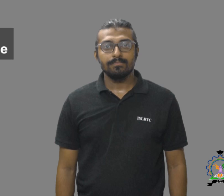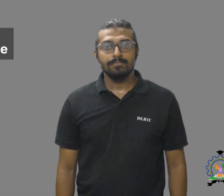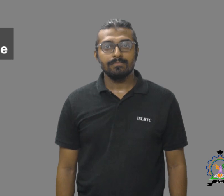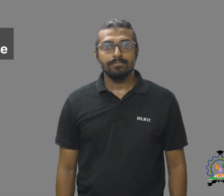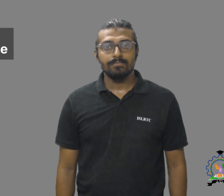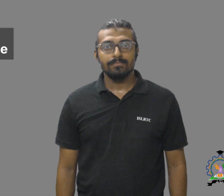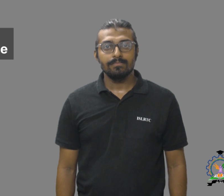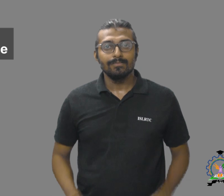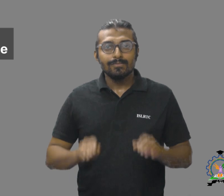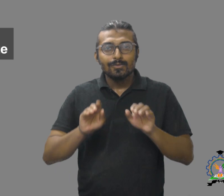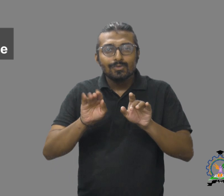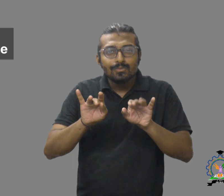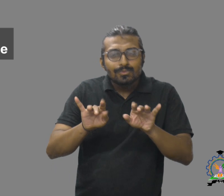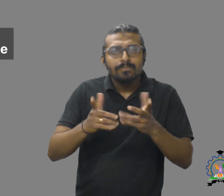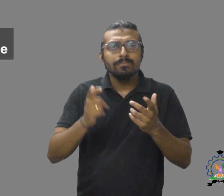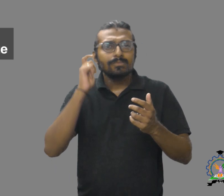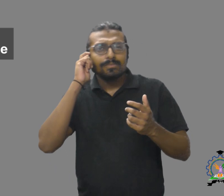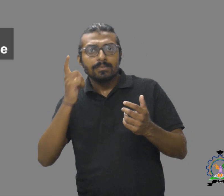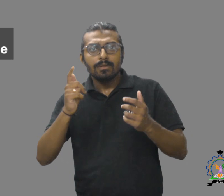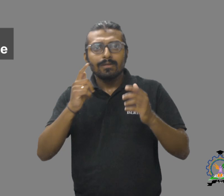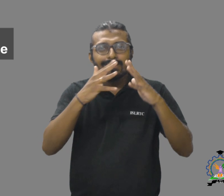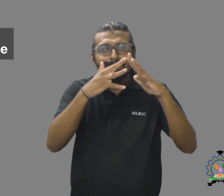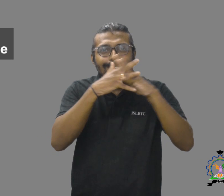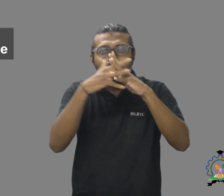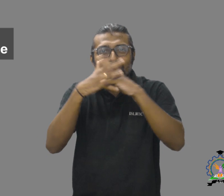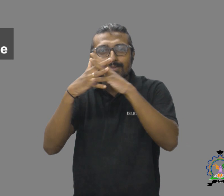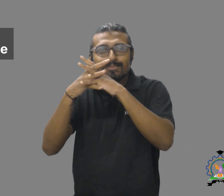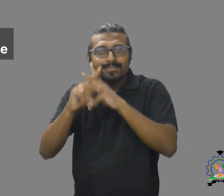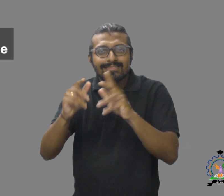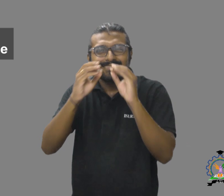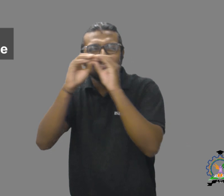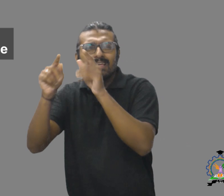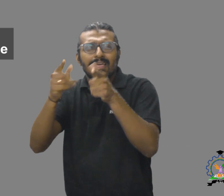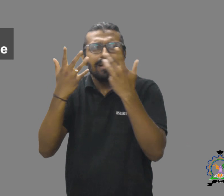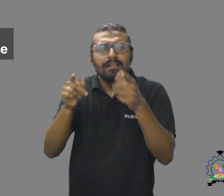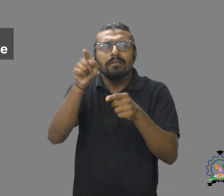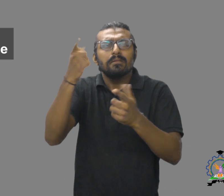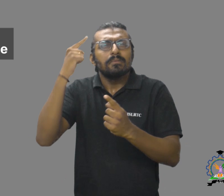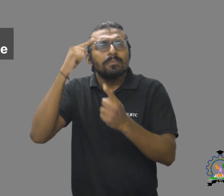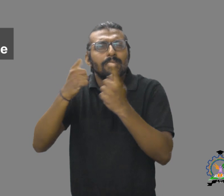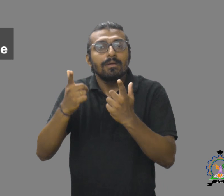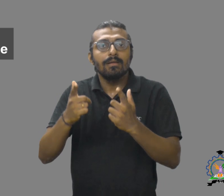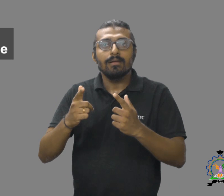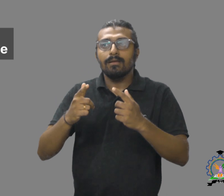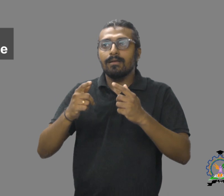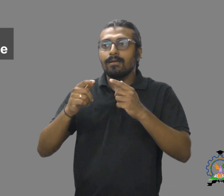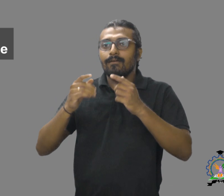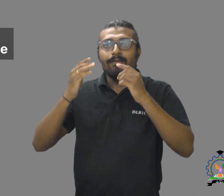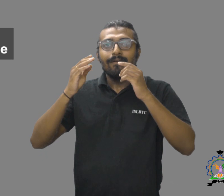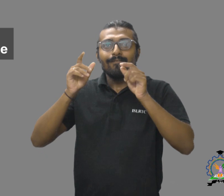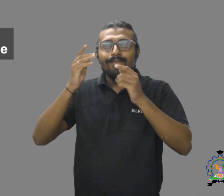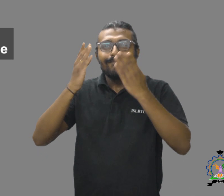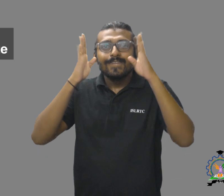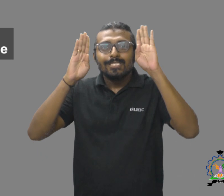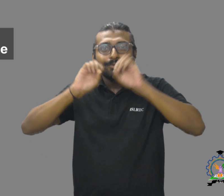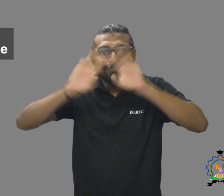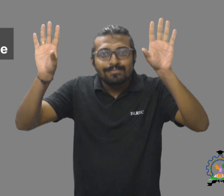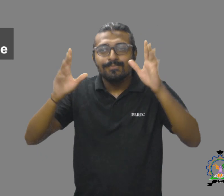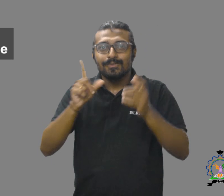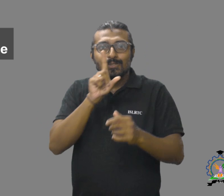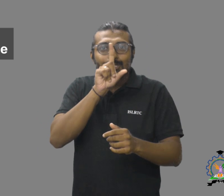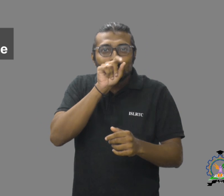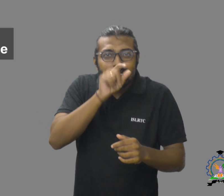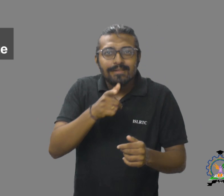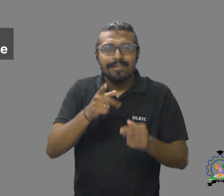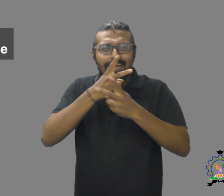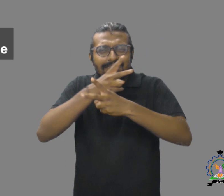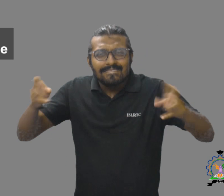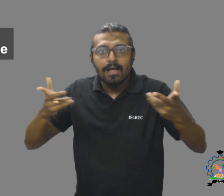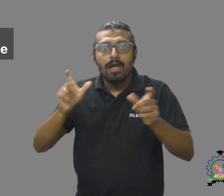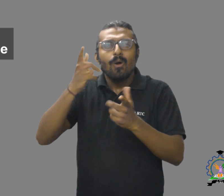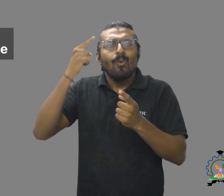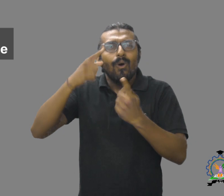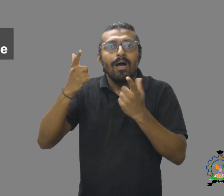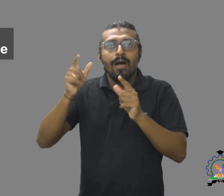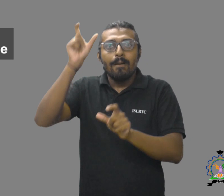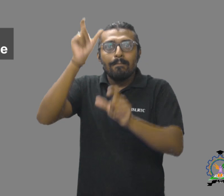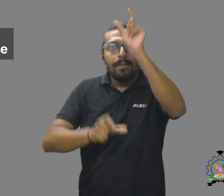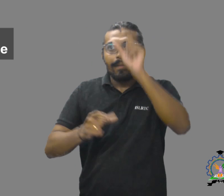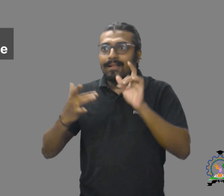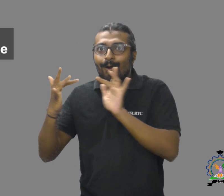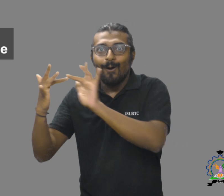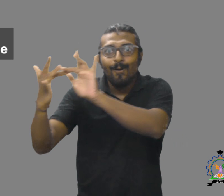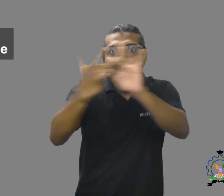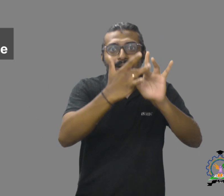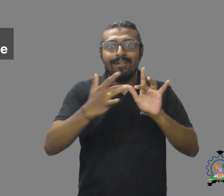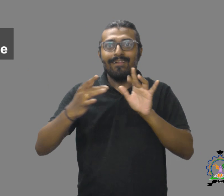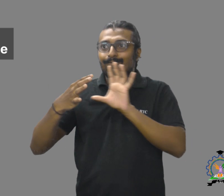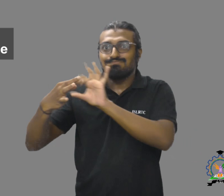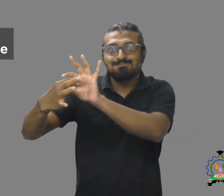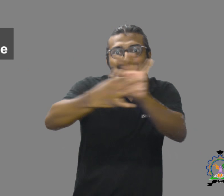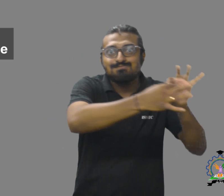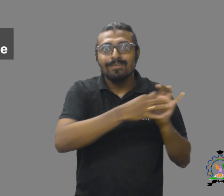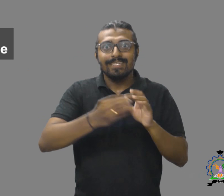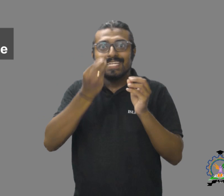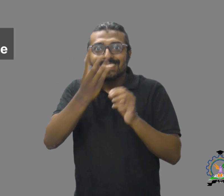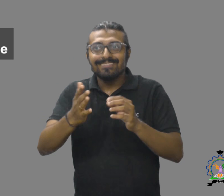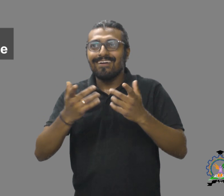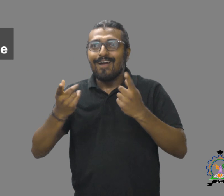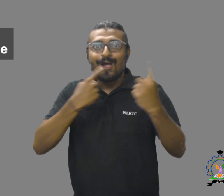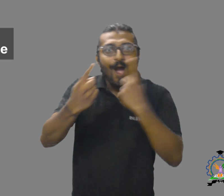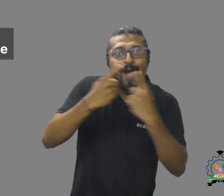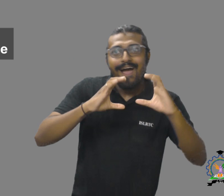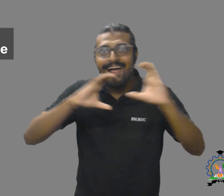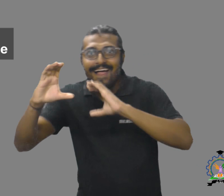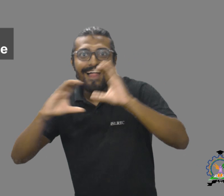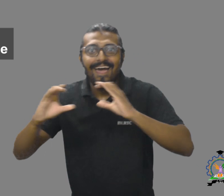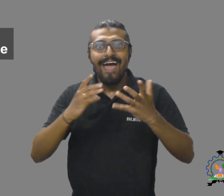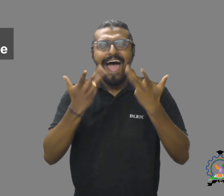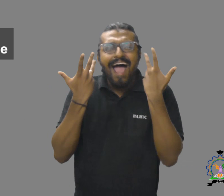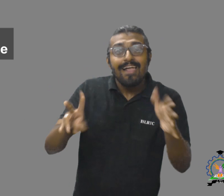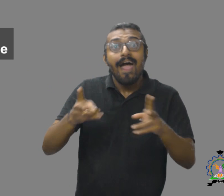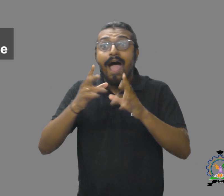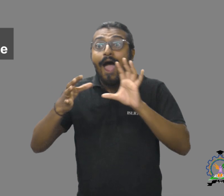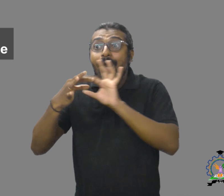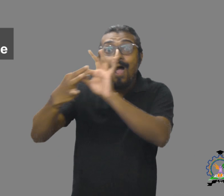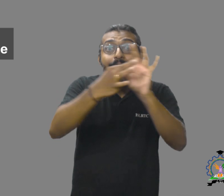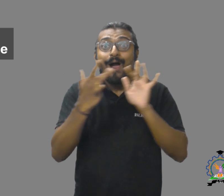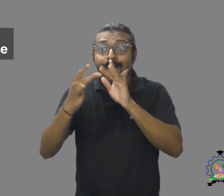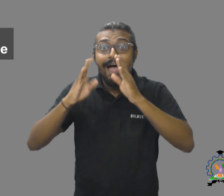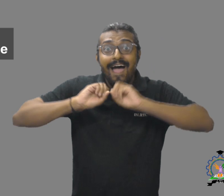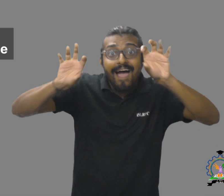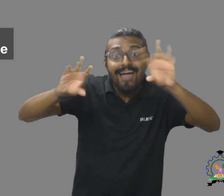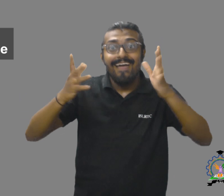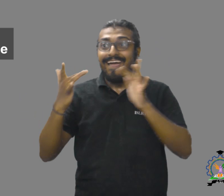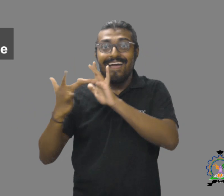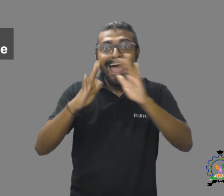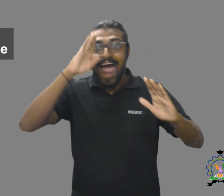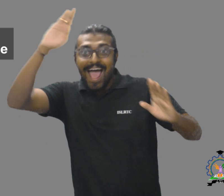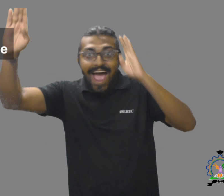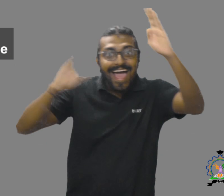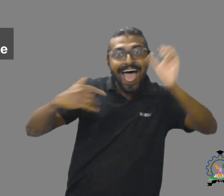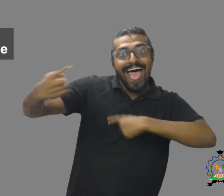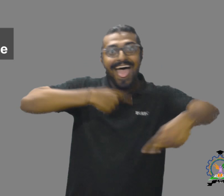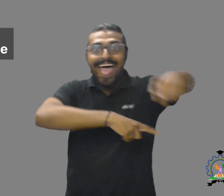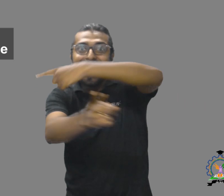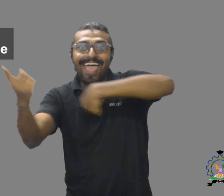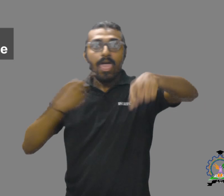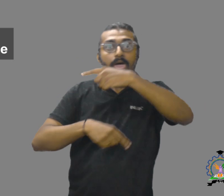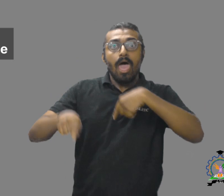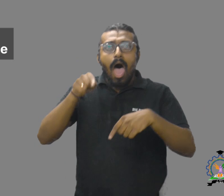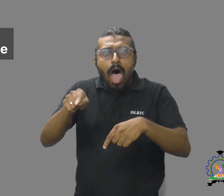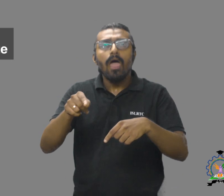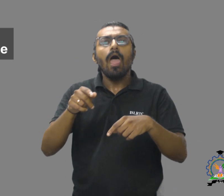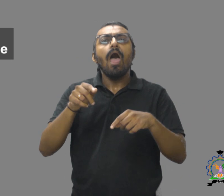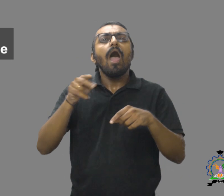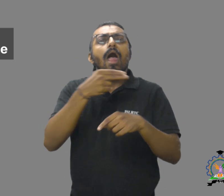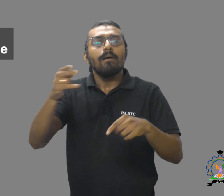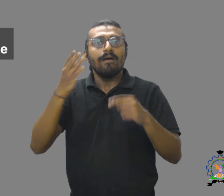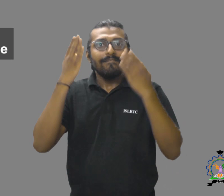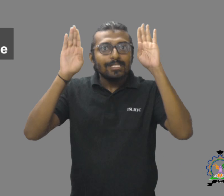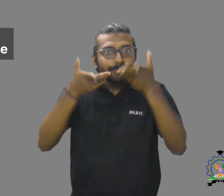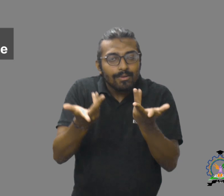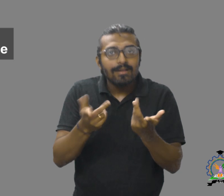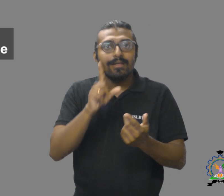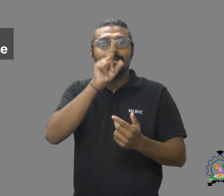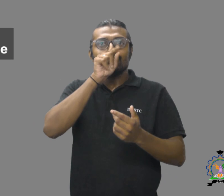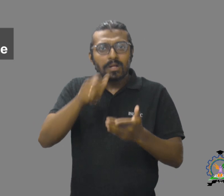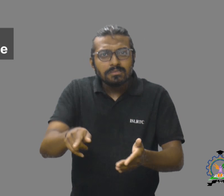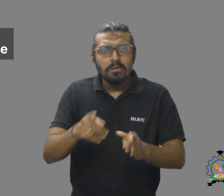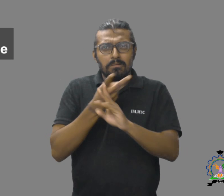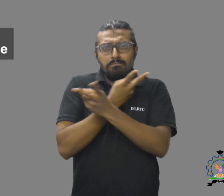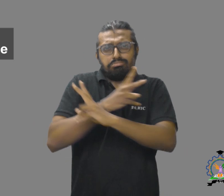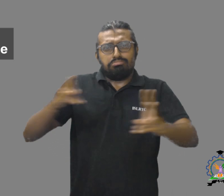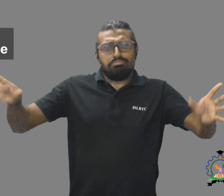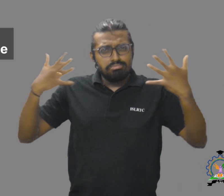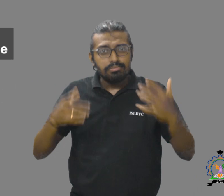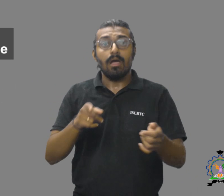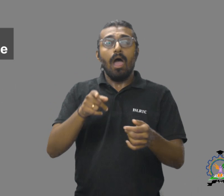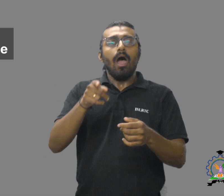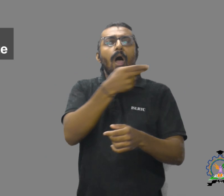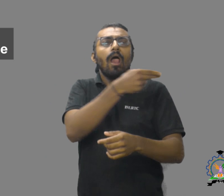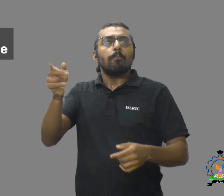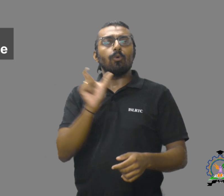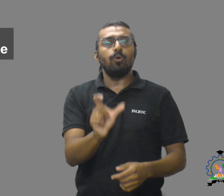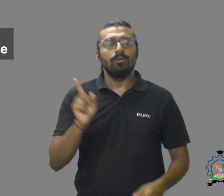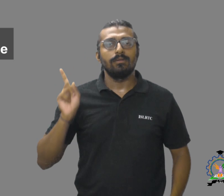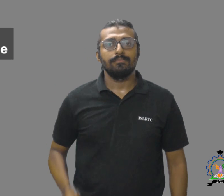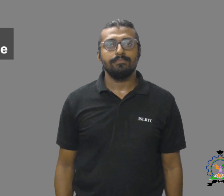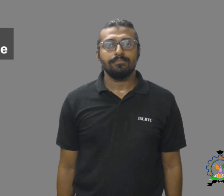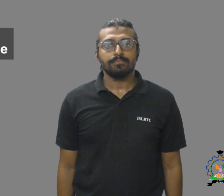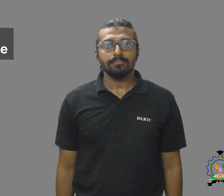Social Networking Site